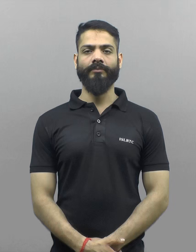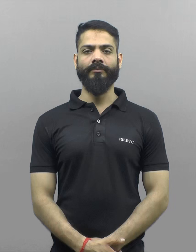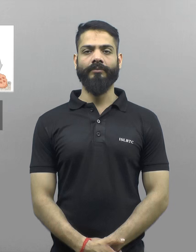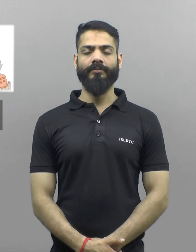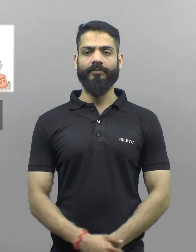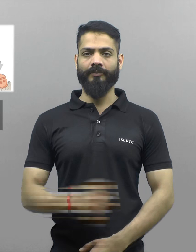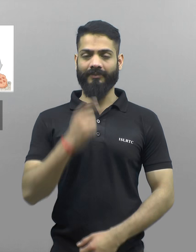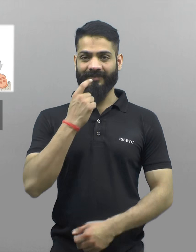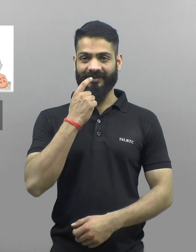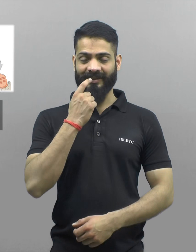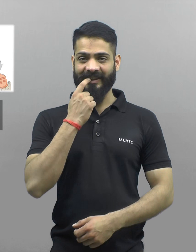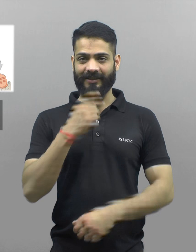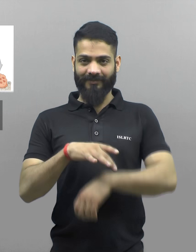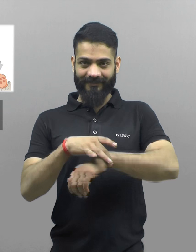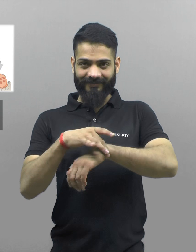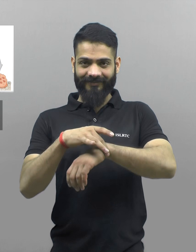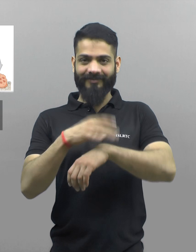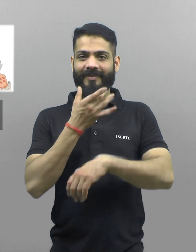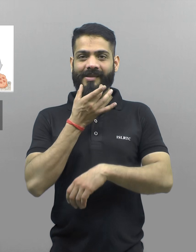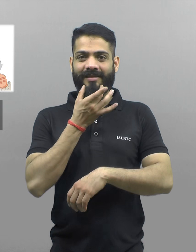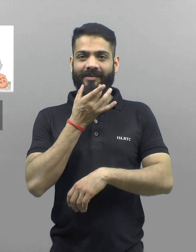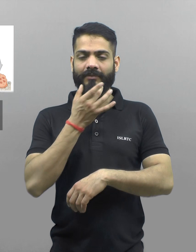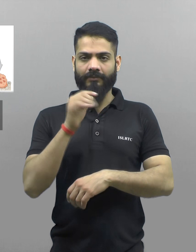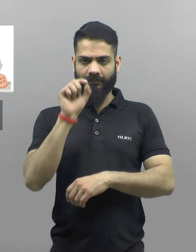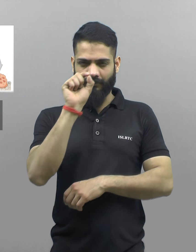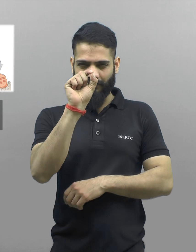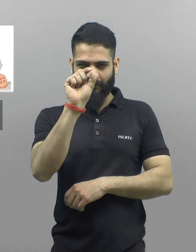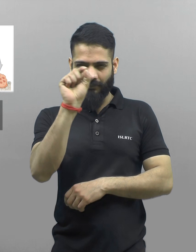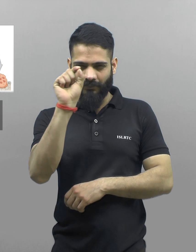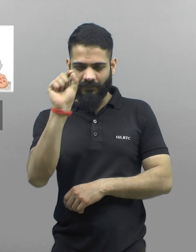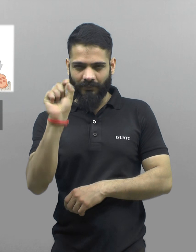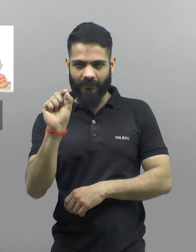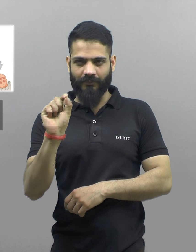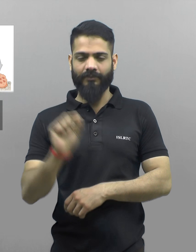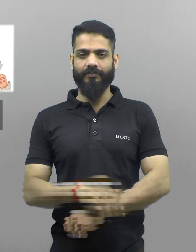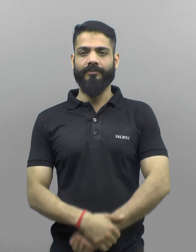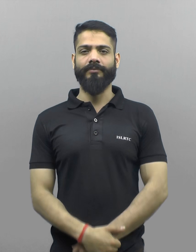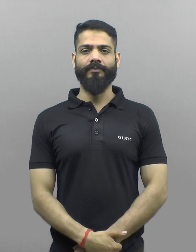Bone Cells (Osteocytes)